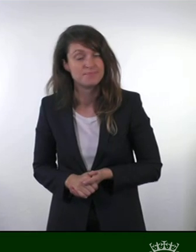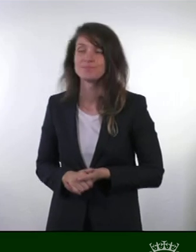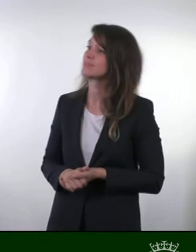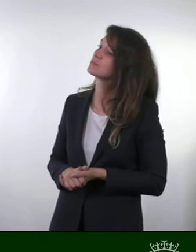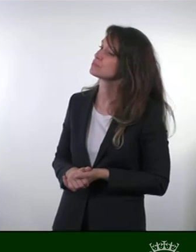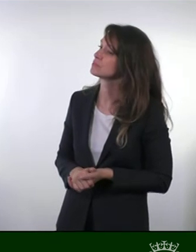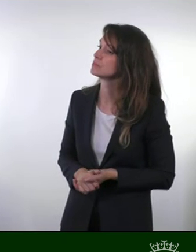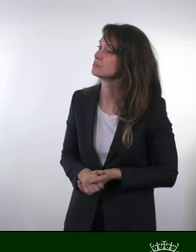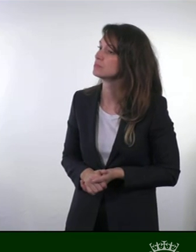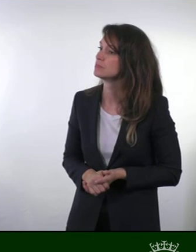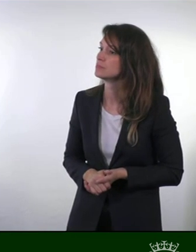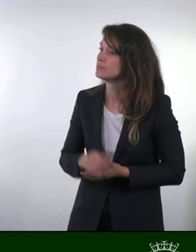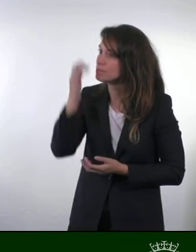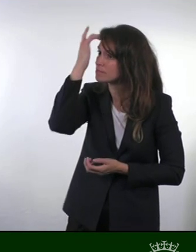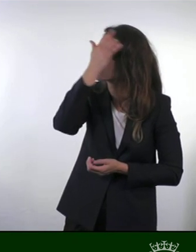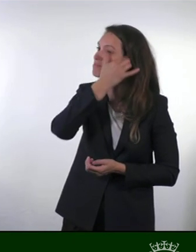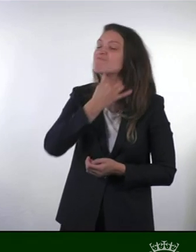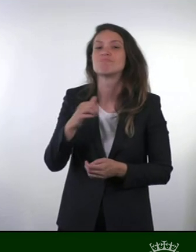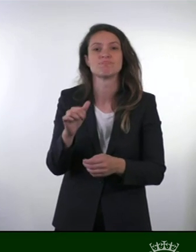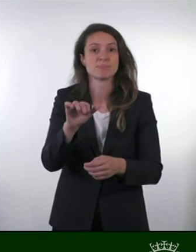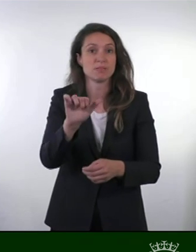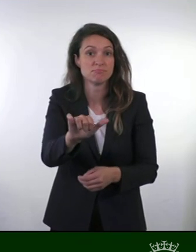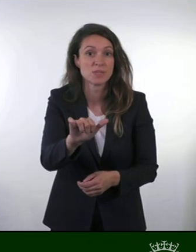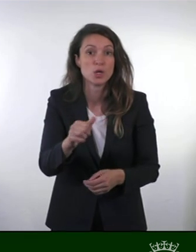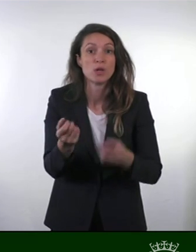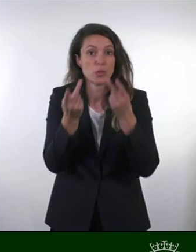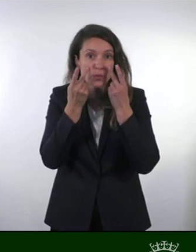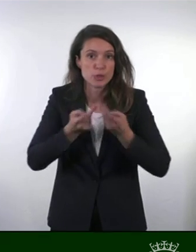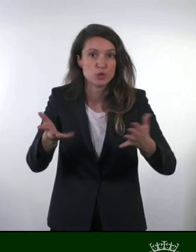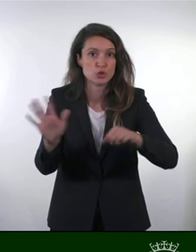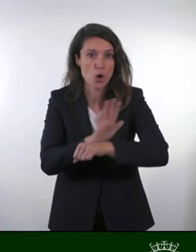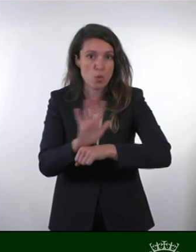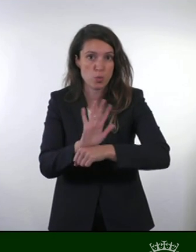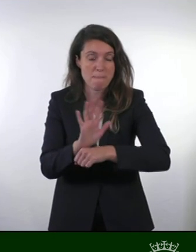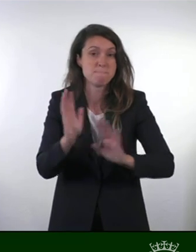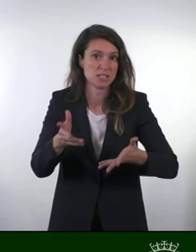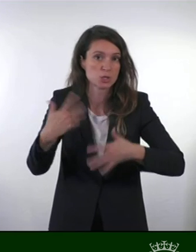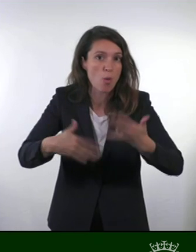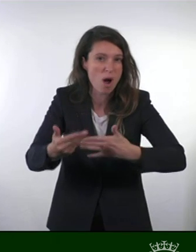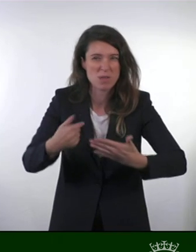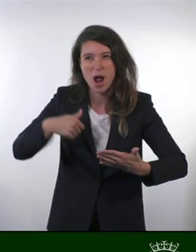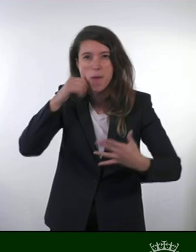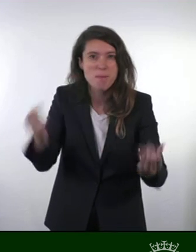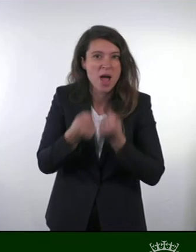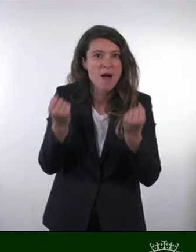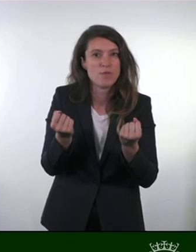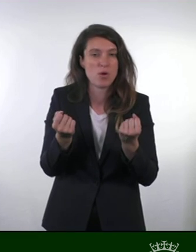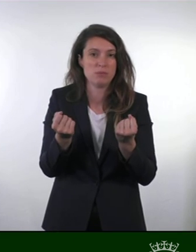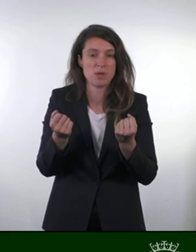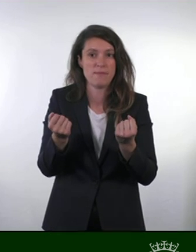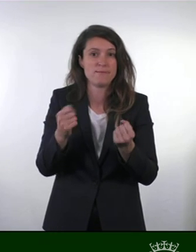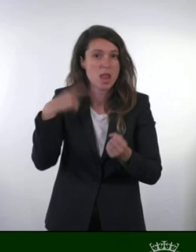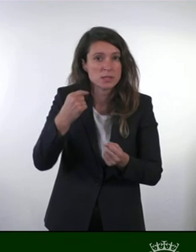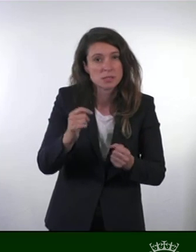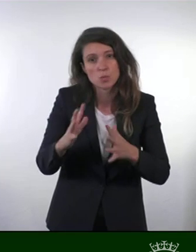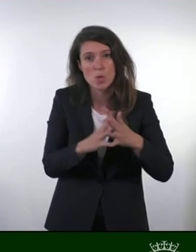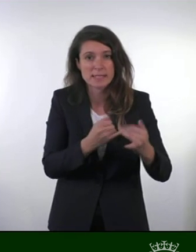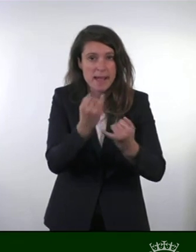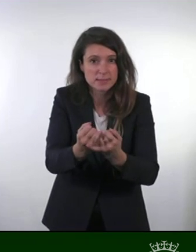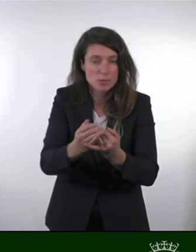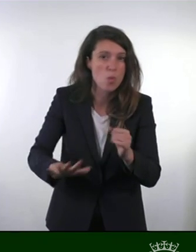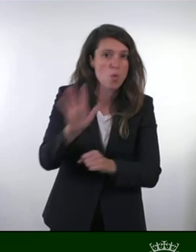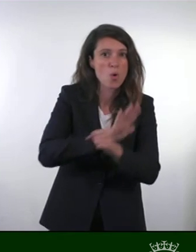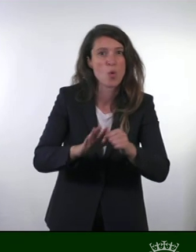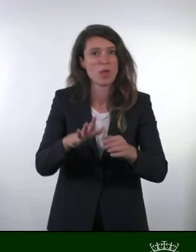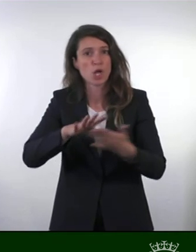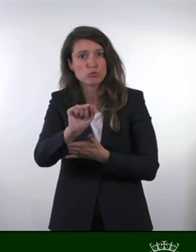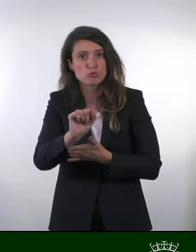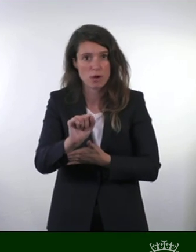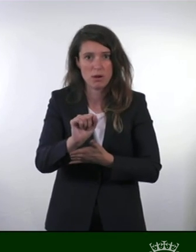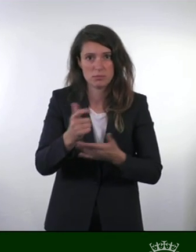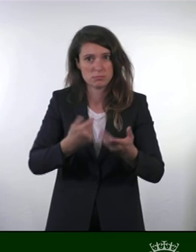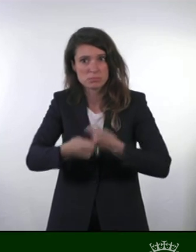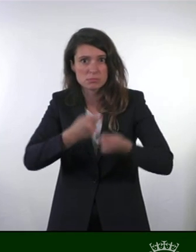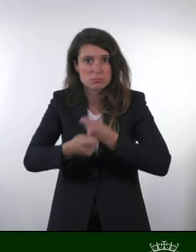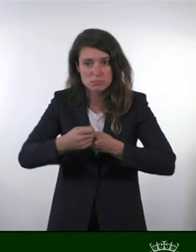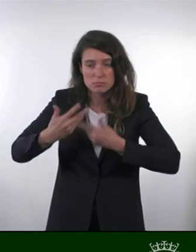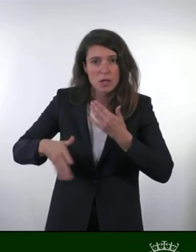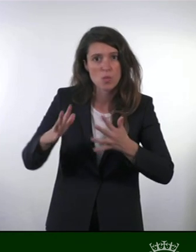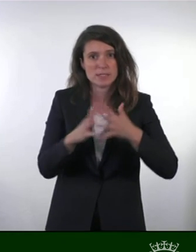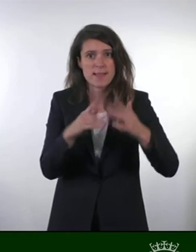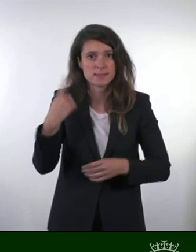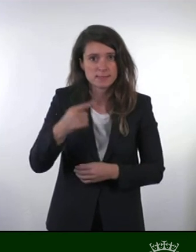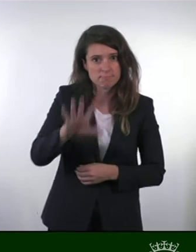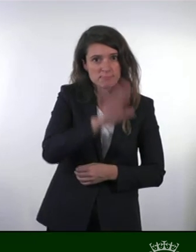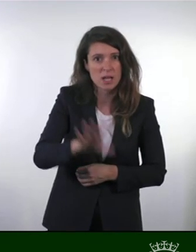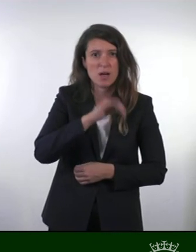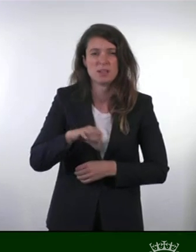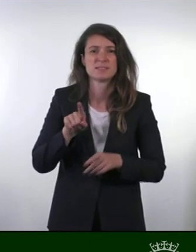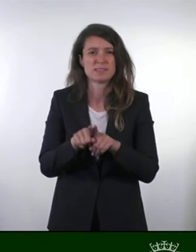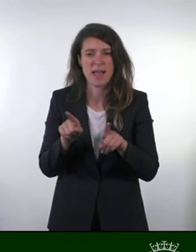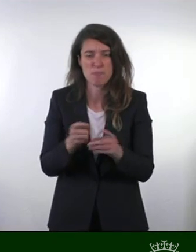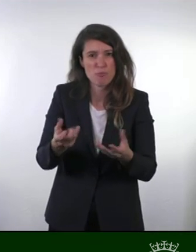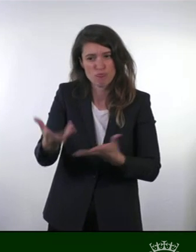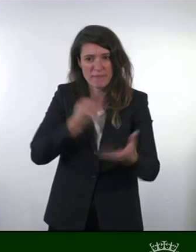Yes, the show must go on. I know the power of the theatres of London’s west end and the entire cultural industry in London, not just as a magnet for our country, but for the sheer revenues they deliver.